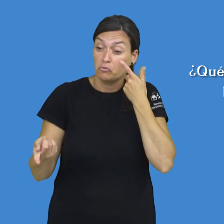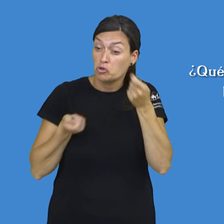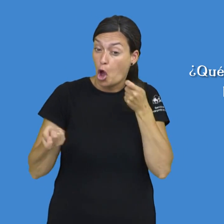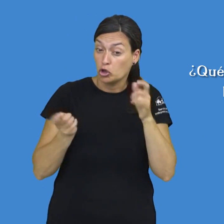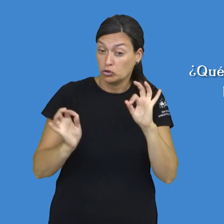control